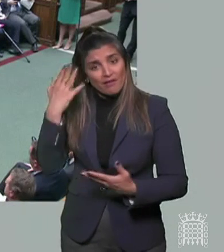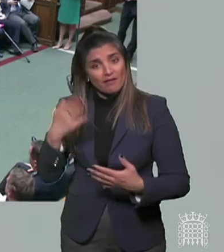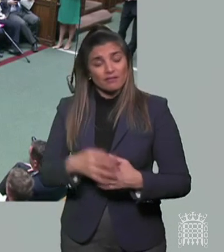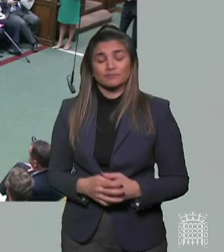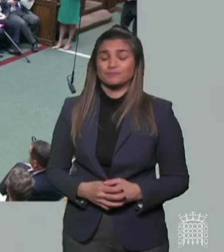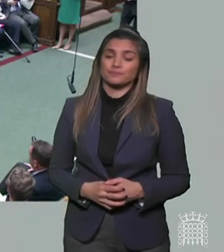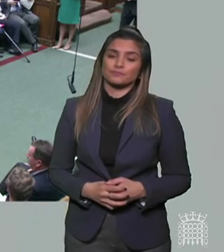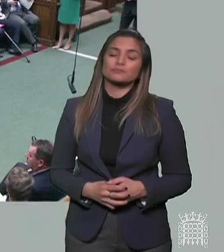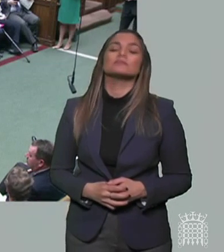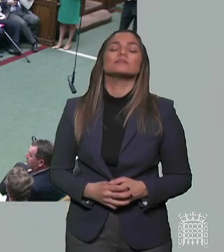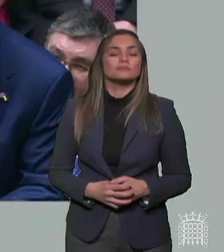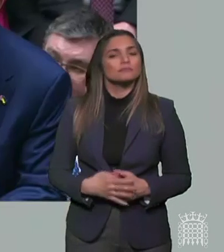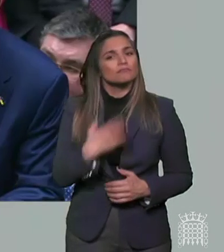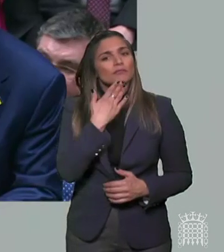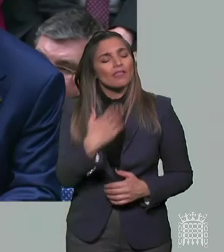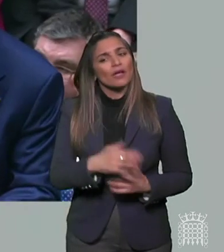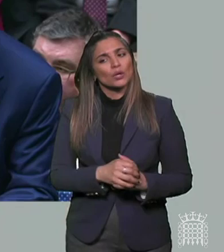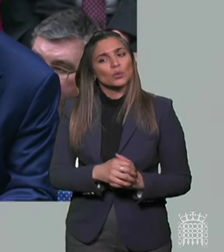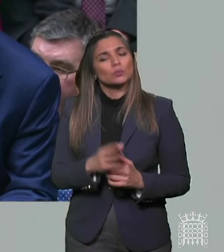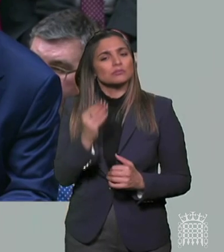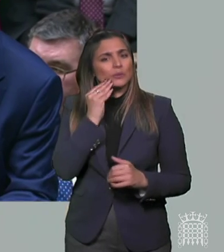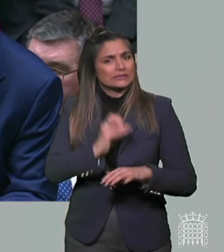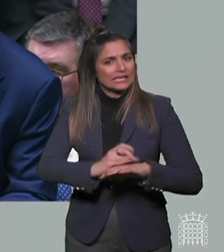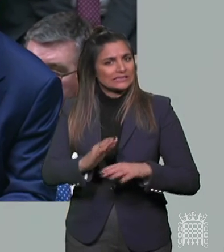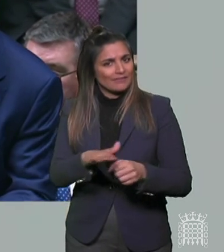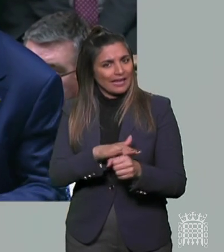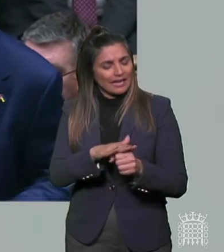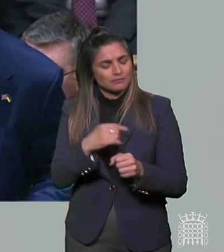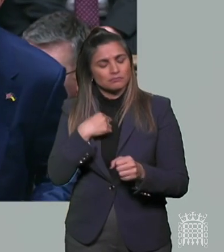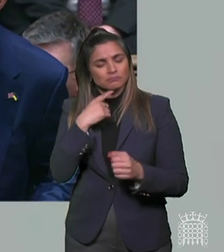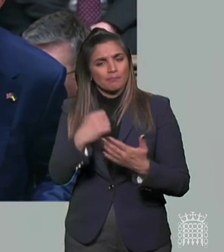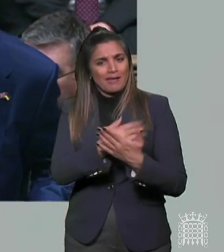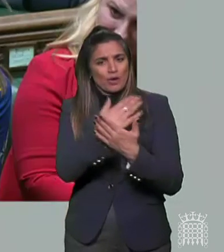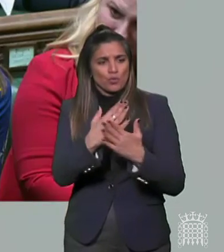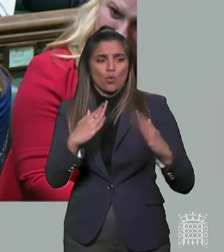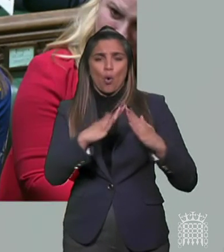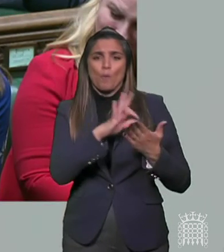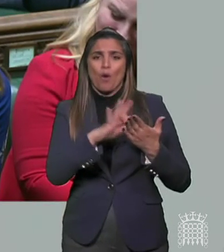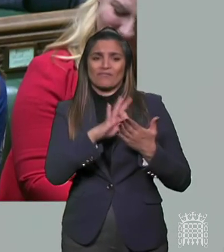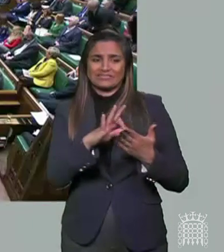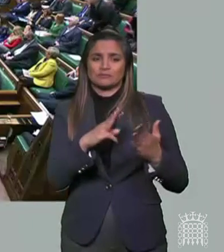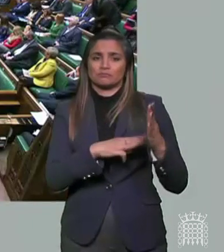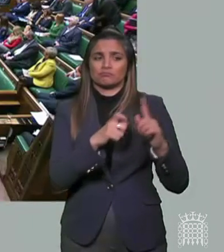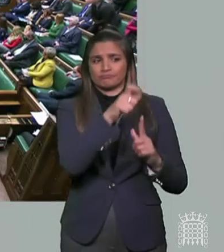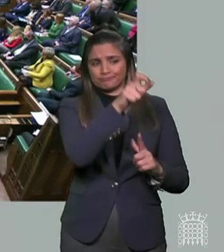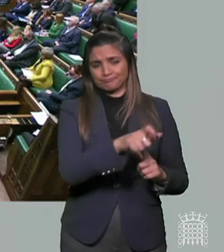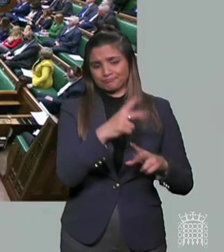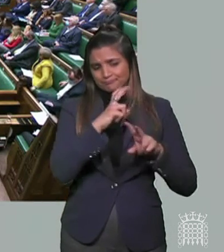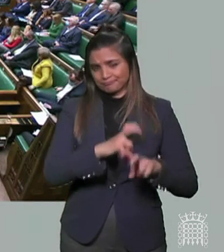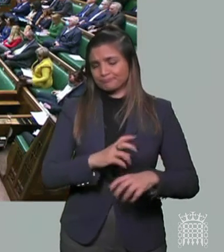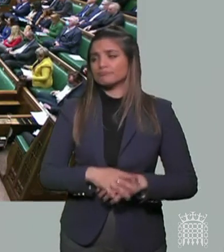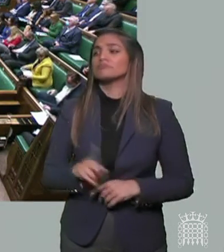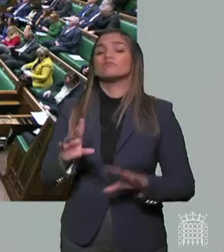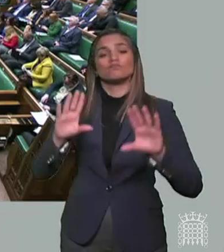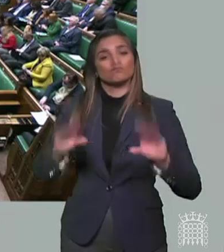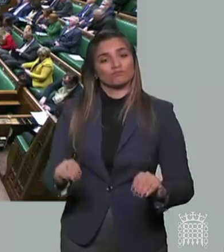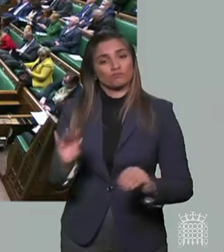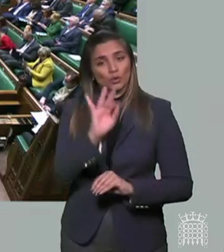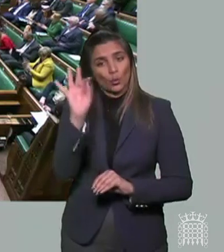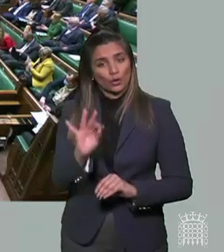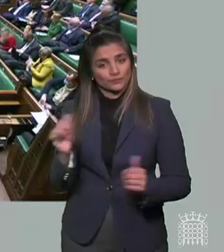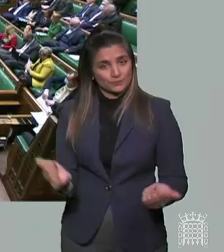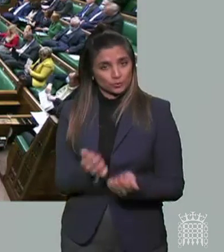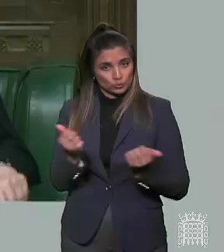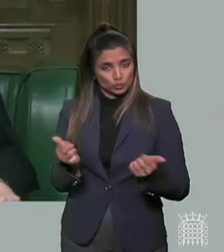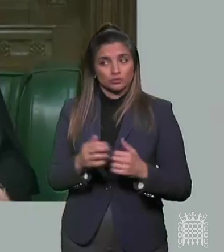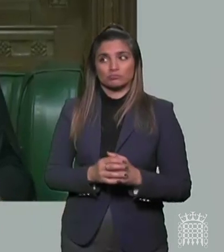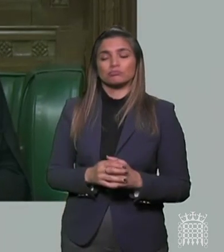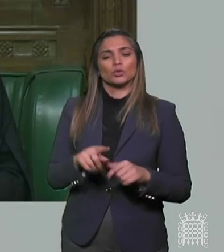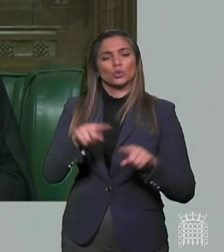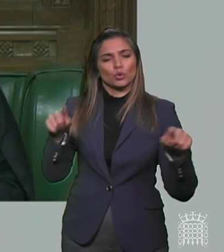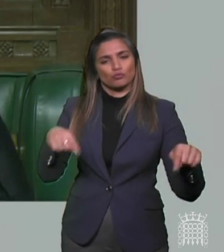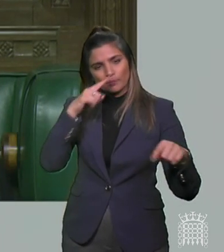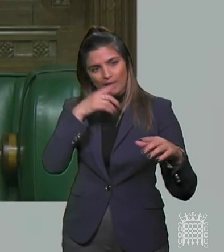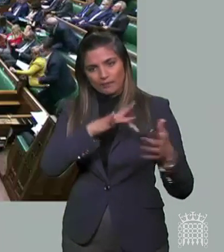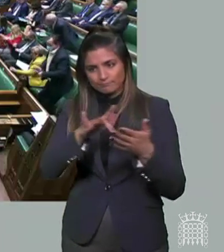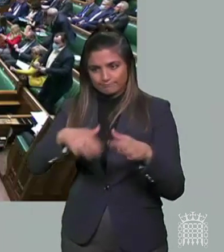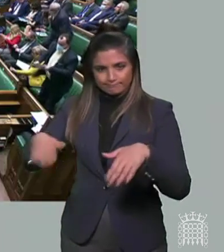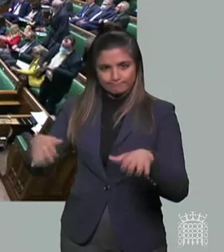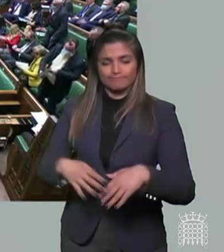I thank the honourable Lady for raising that case. It sounds very sensitive and I will make sure a Home Office Minister looks at it as a matter of urgency.